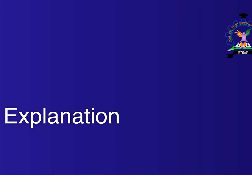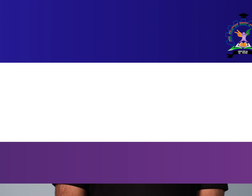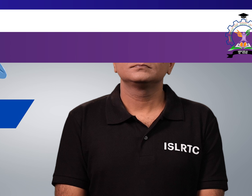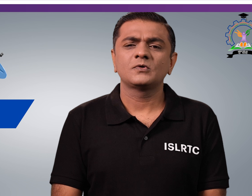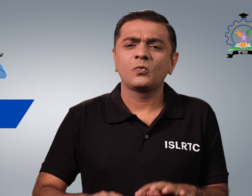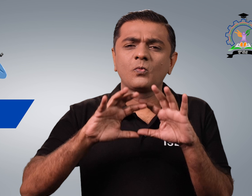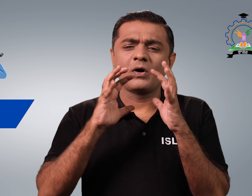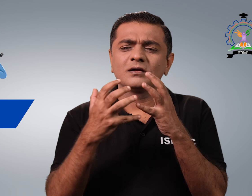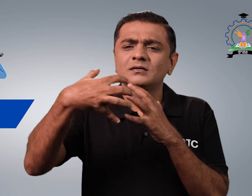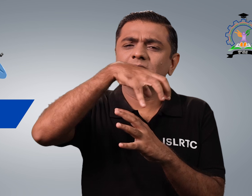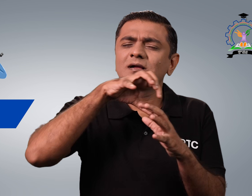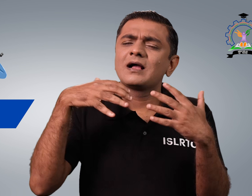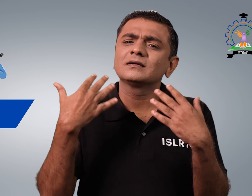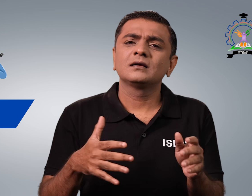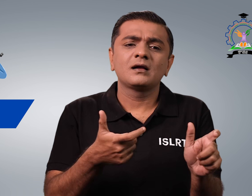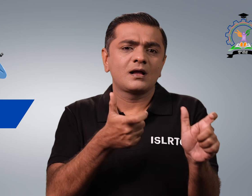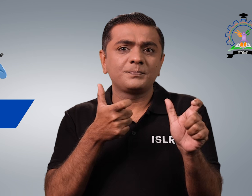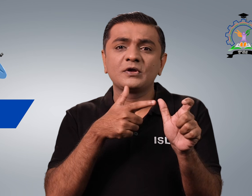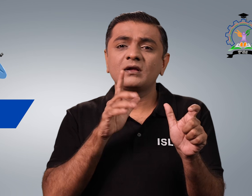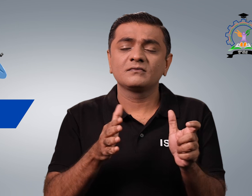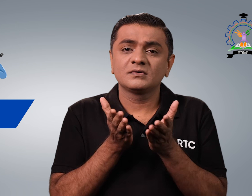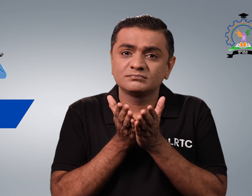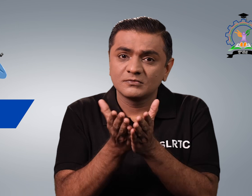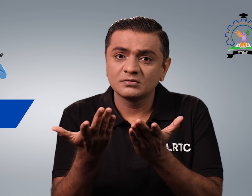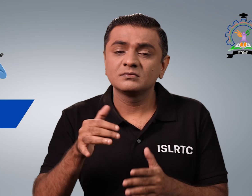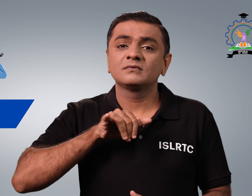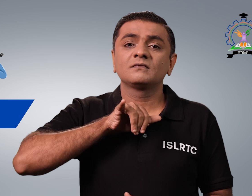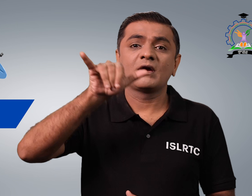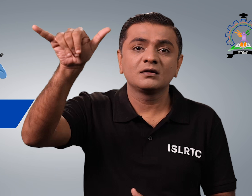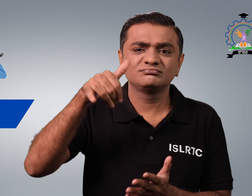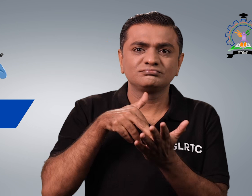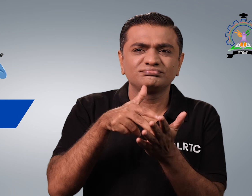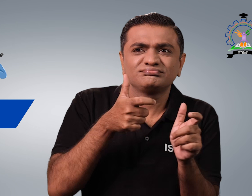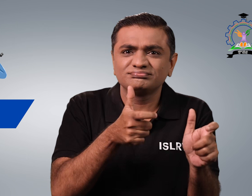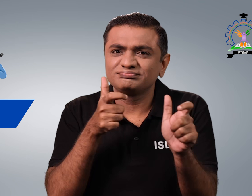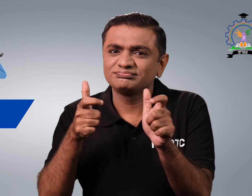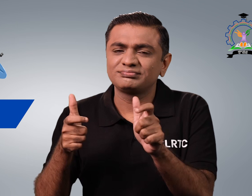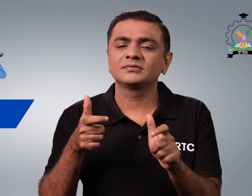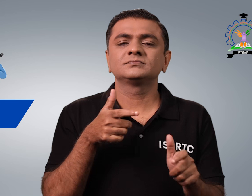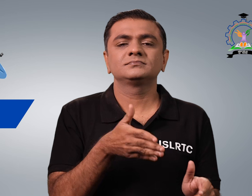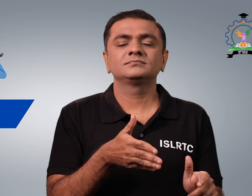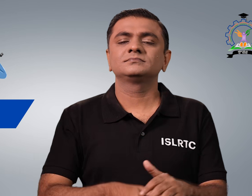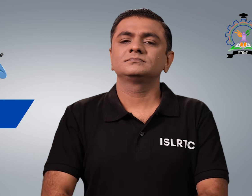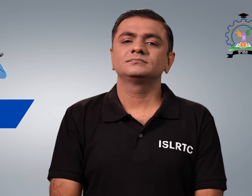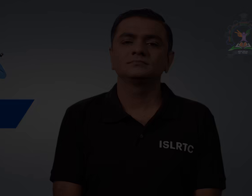Military refers to the armed forces of a country, which includes the Army, Navy, Air Force, etc.